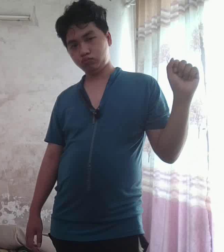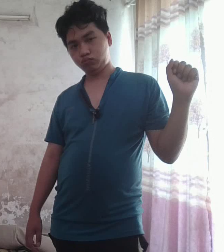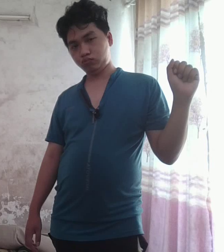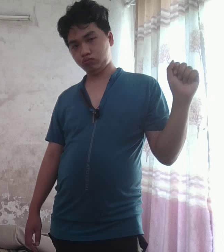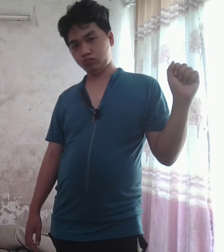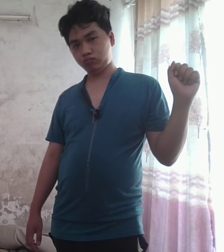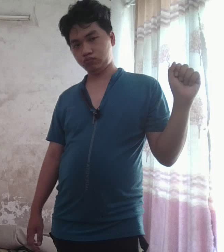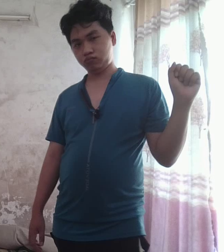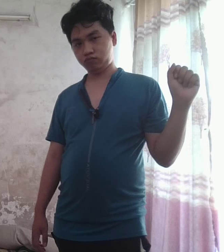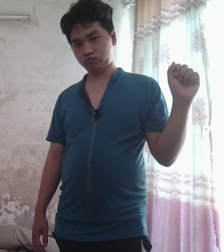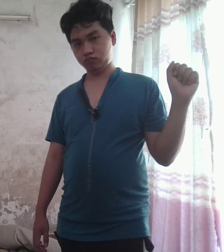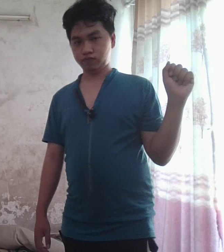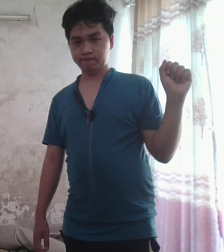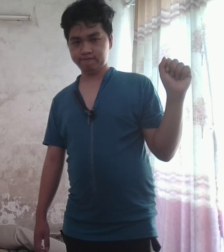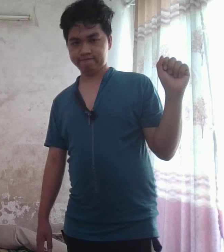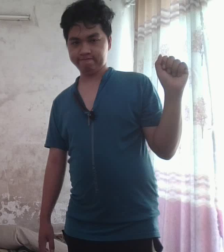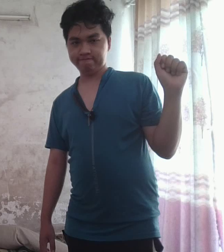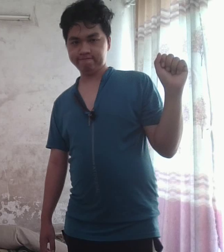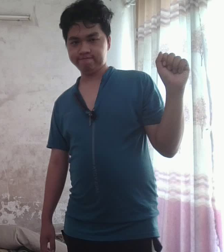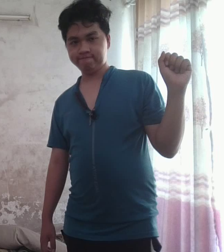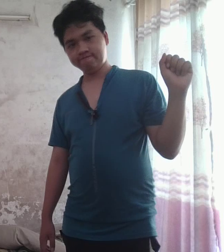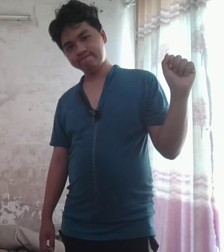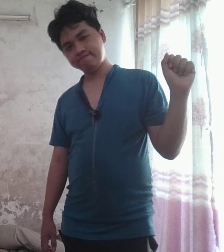a